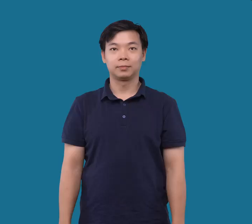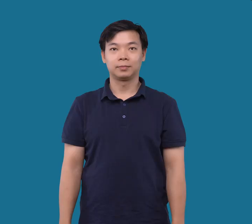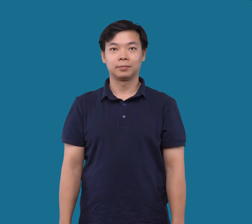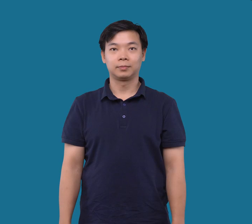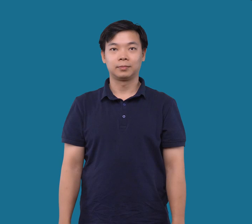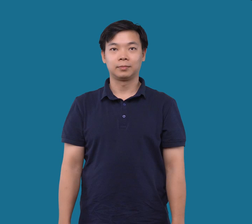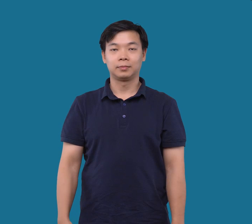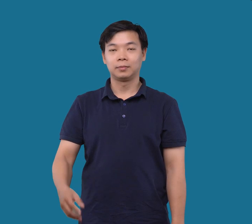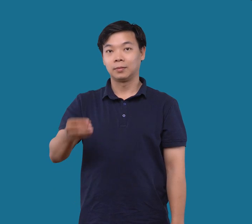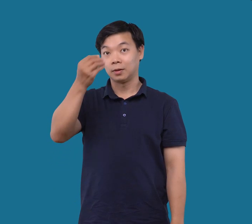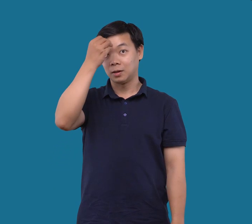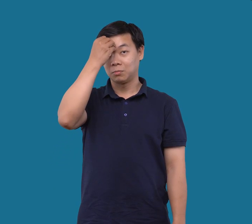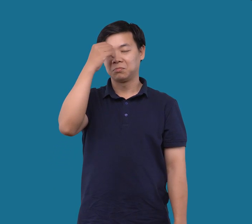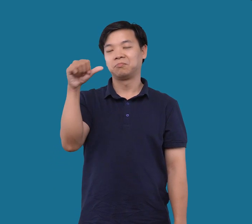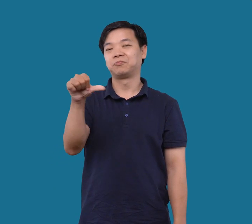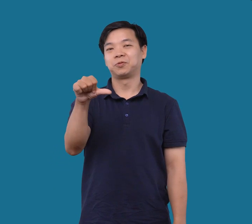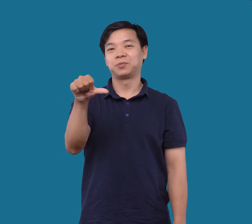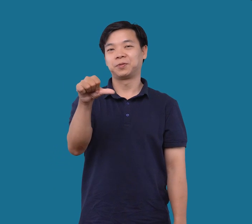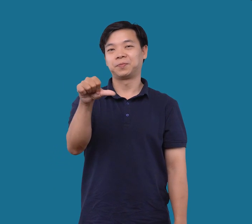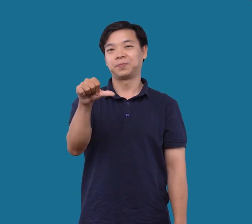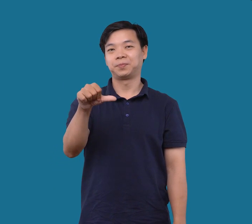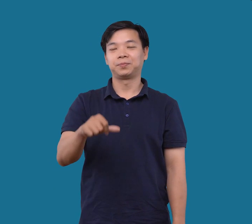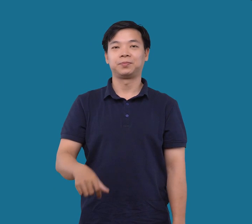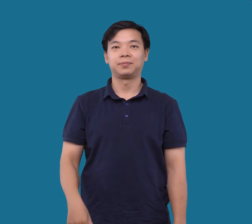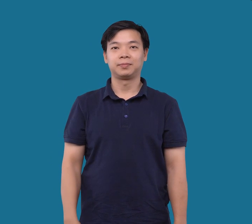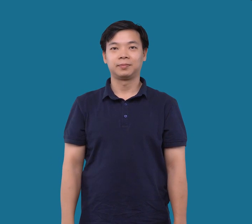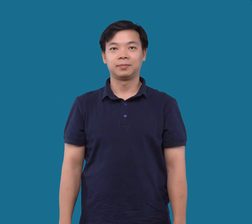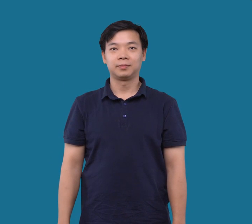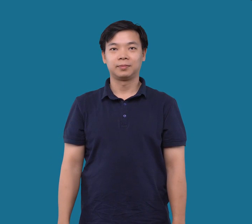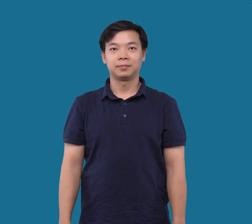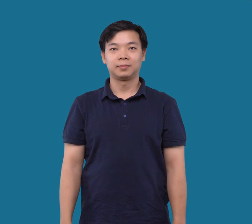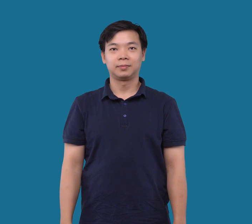học trung bình